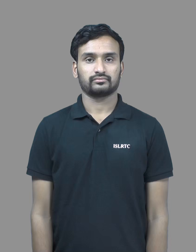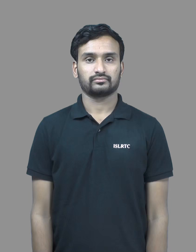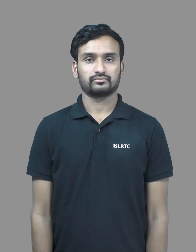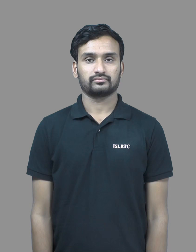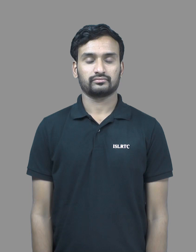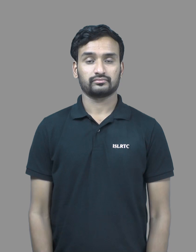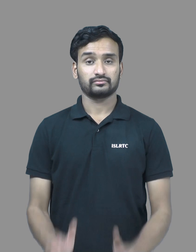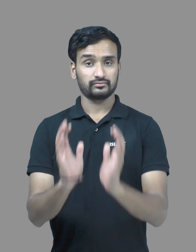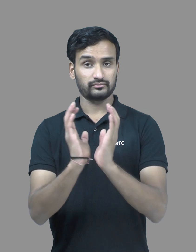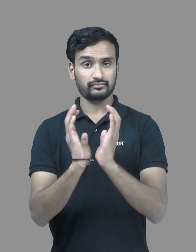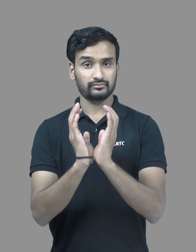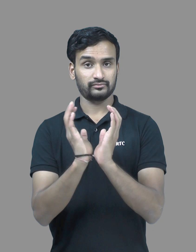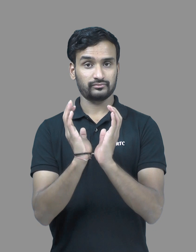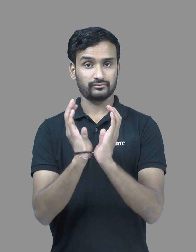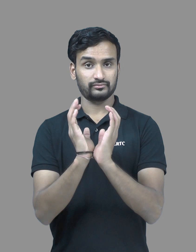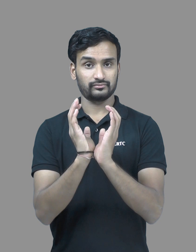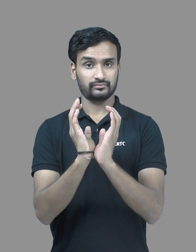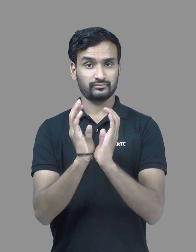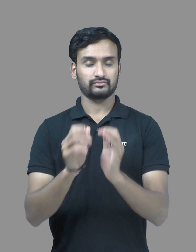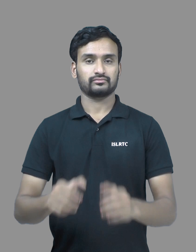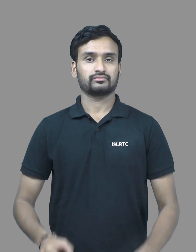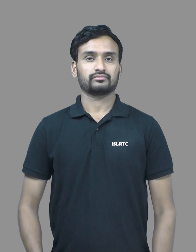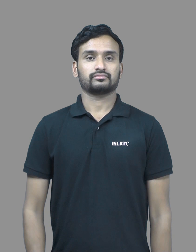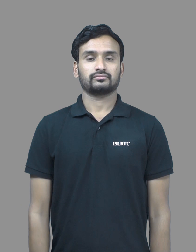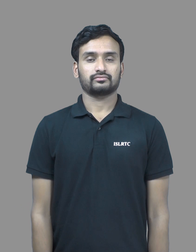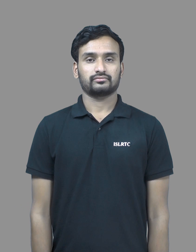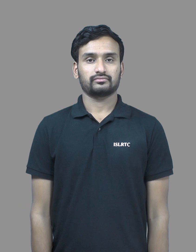Insurance